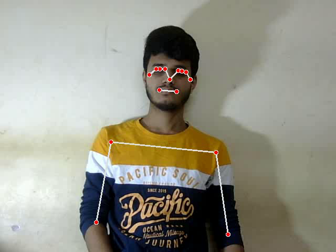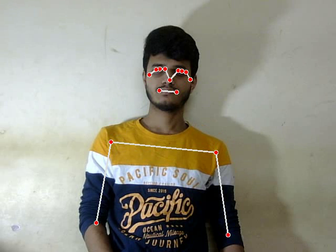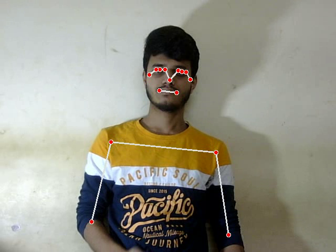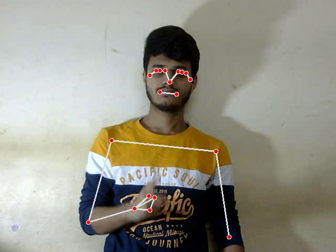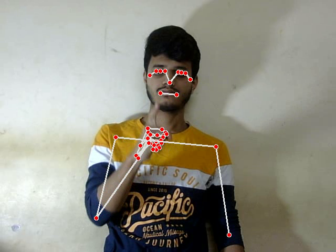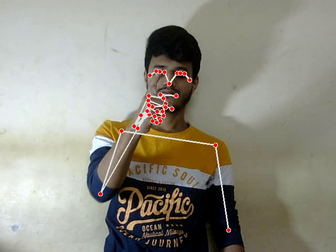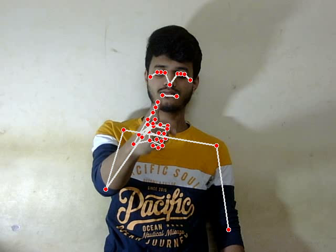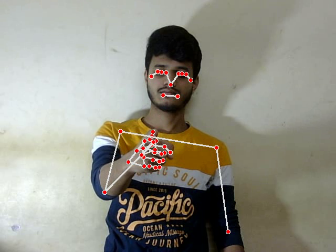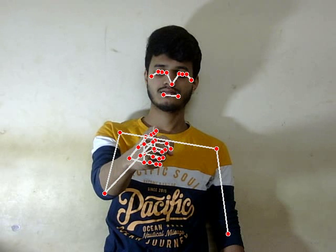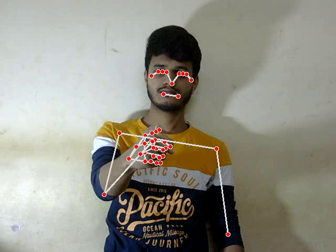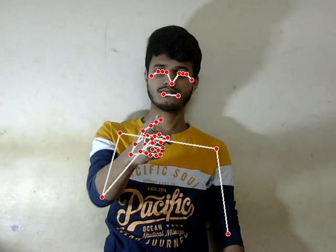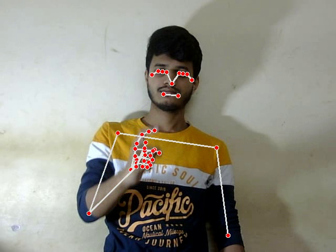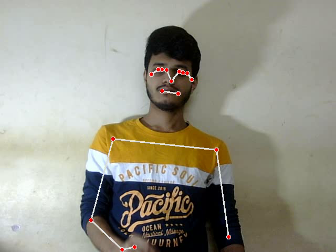you